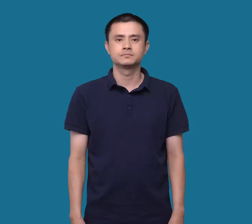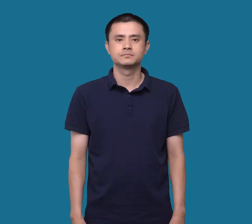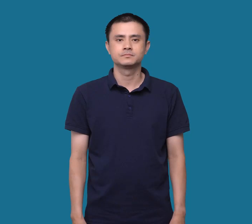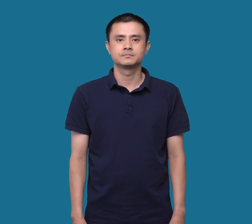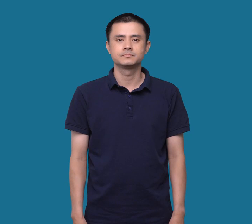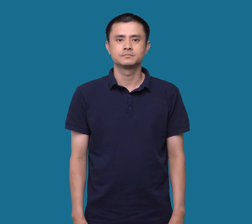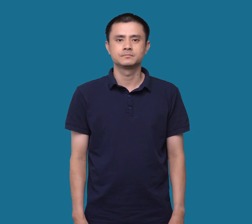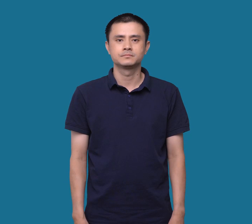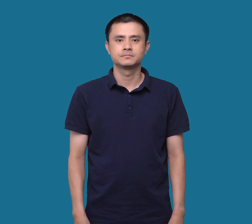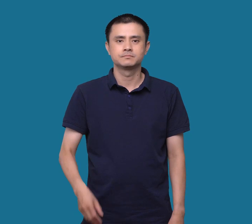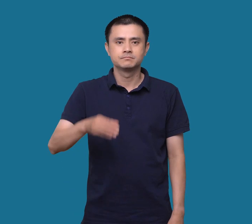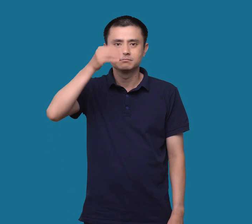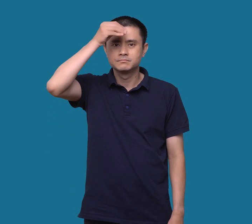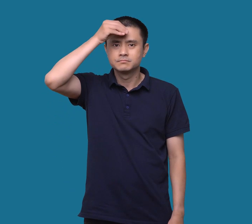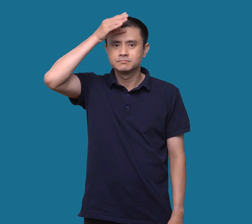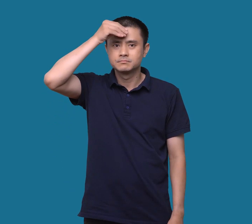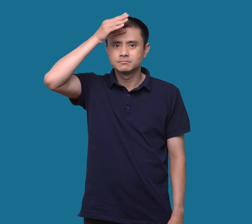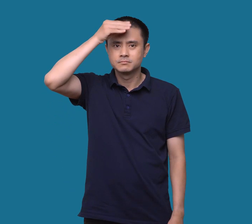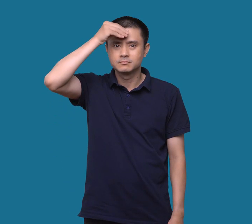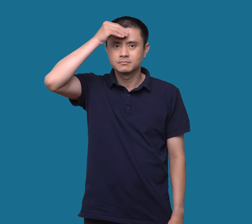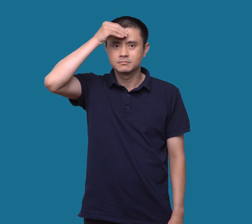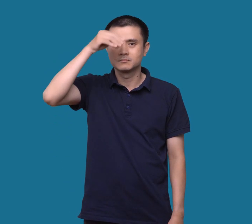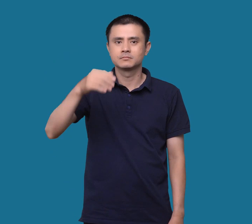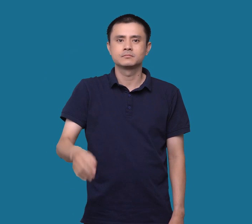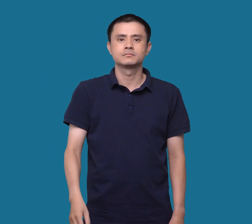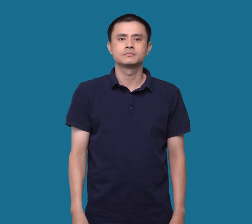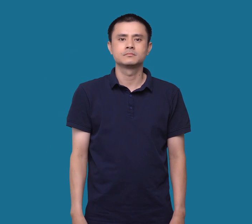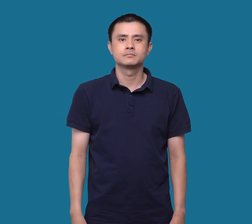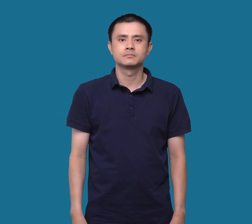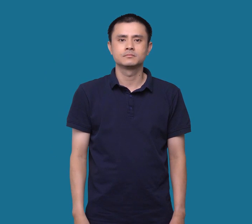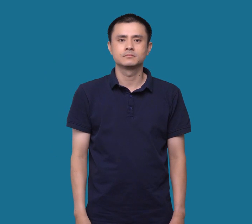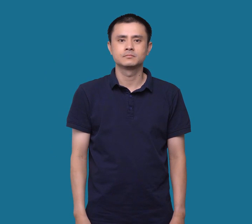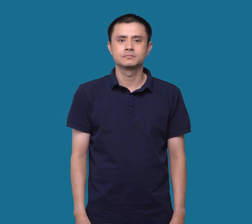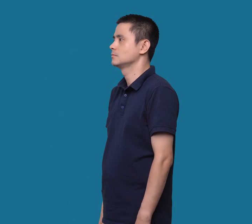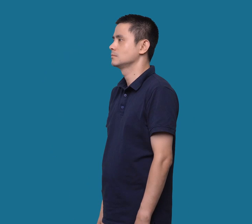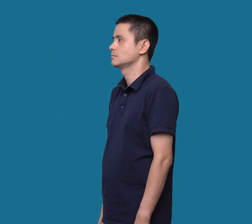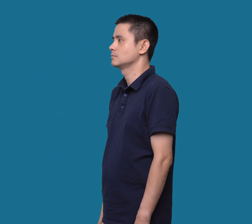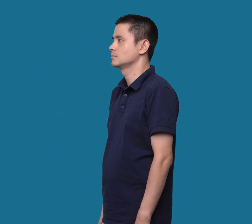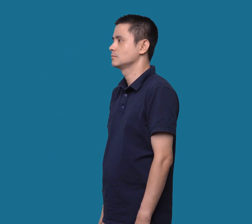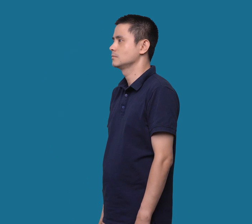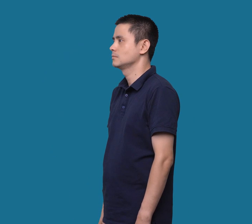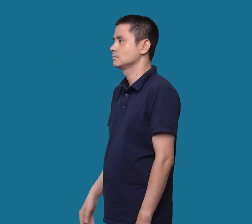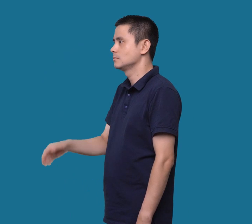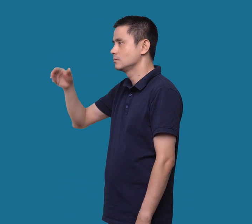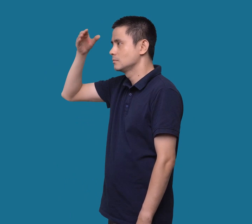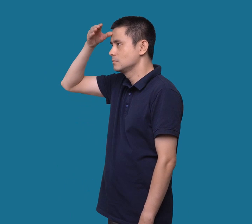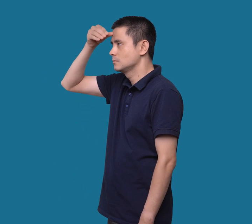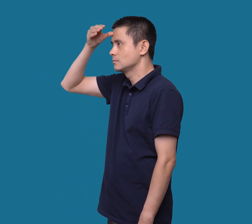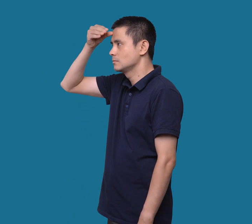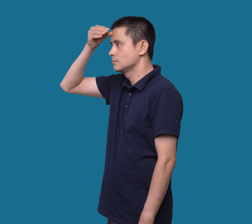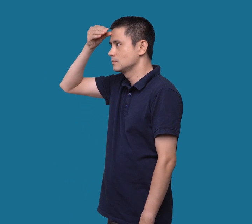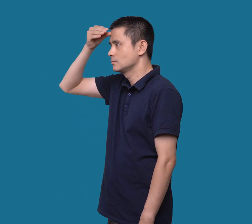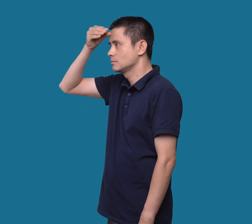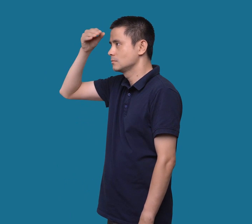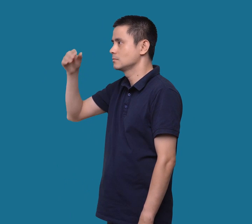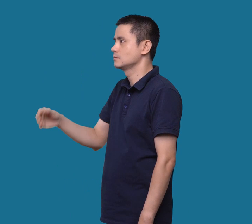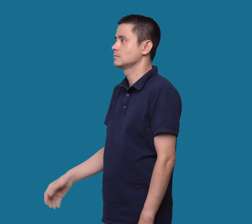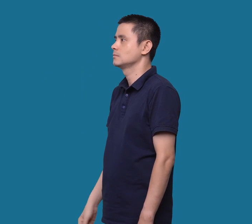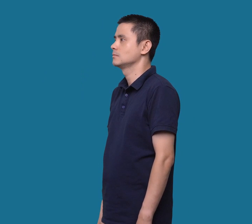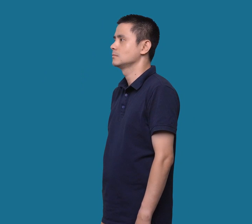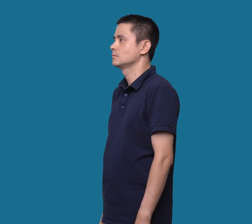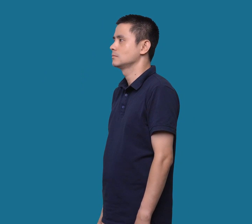trình độ